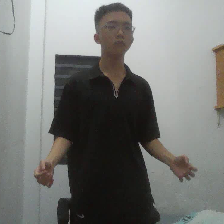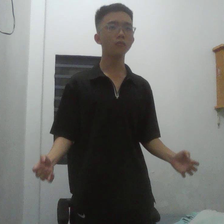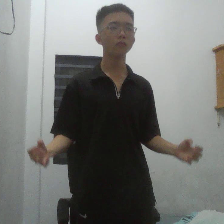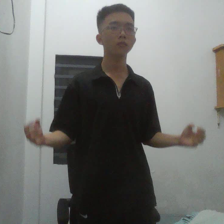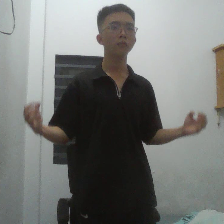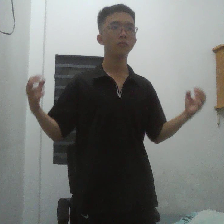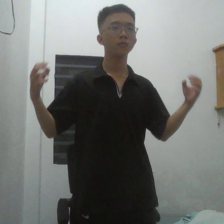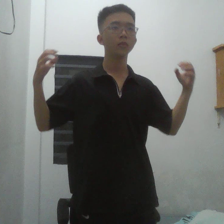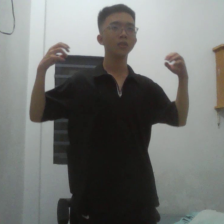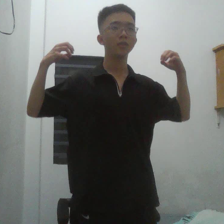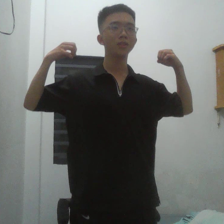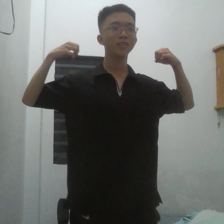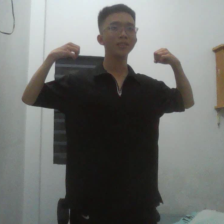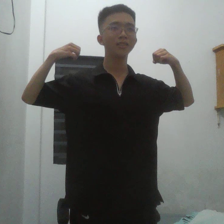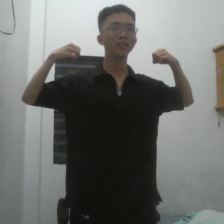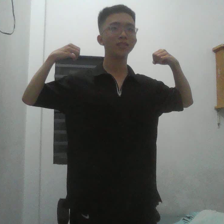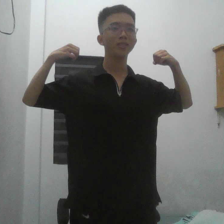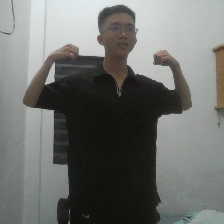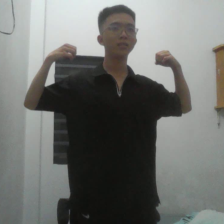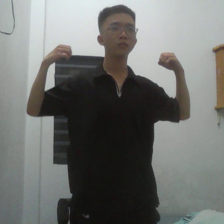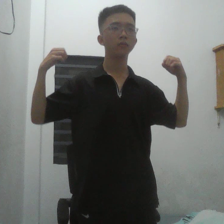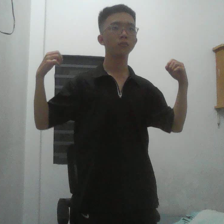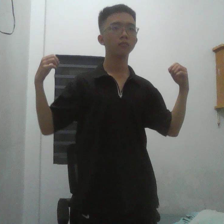minh khoe